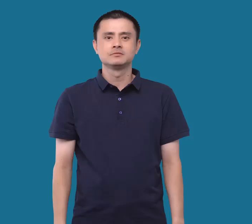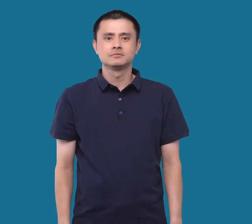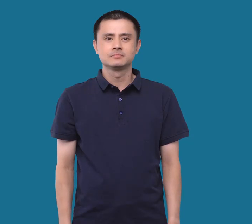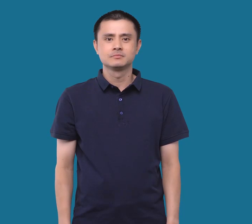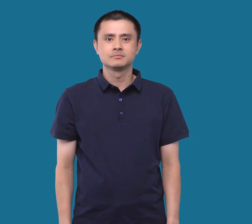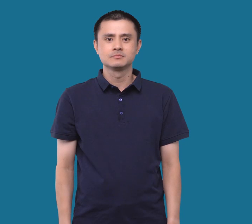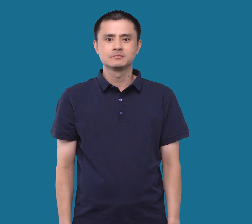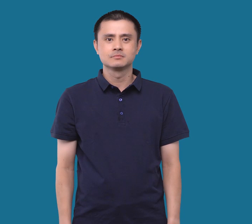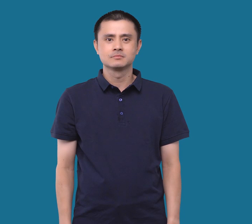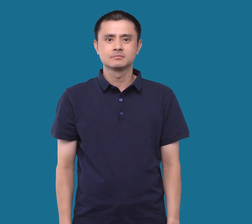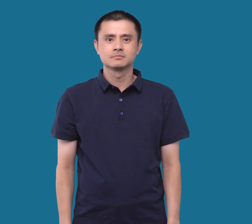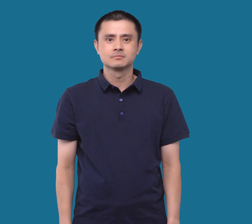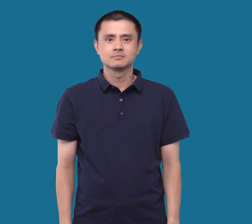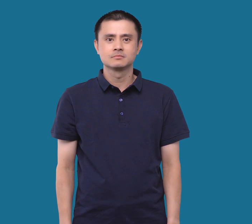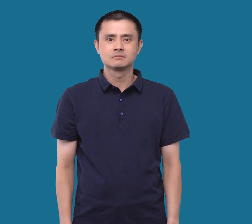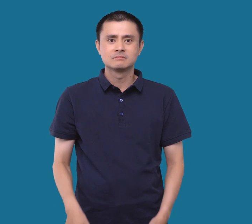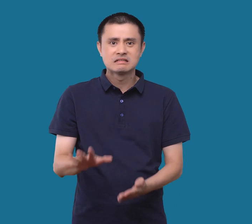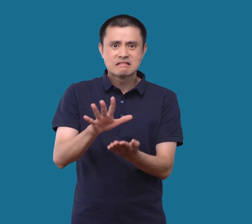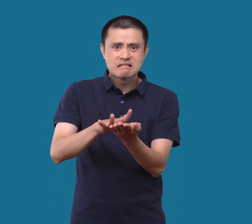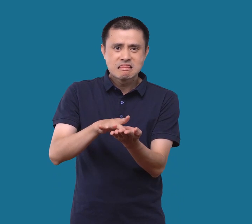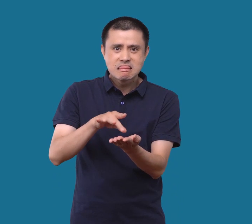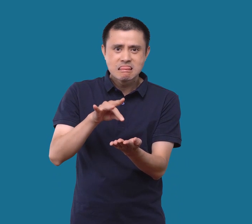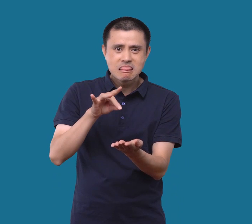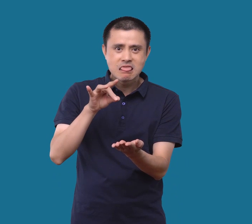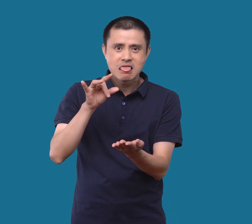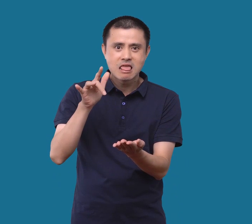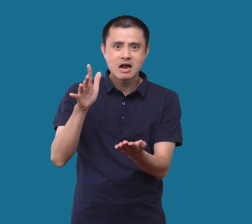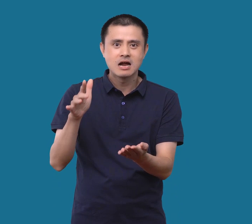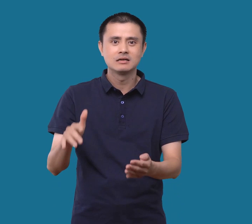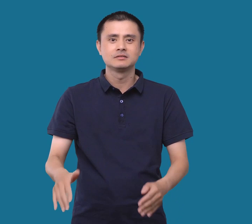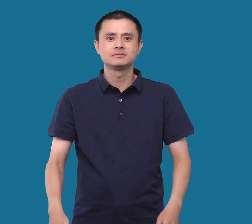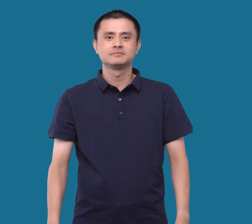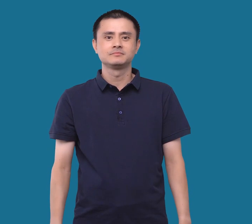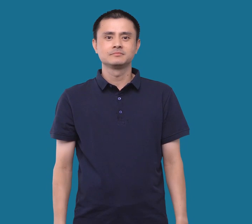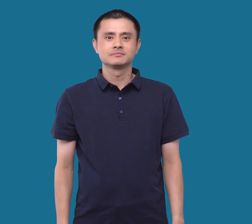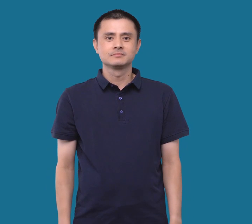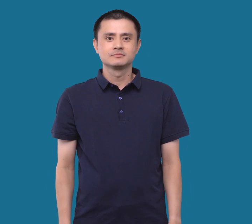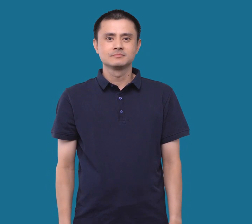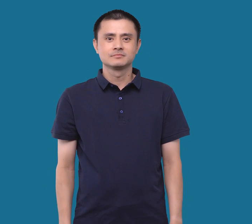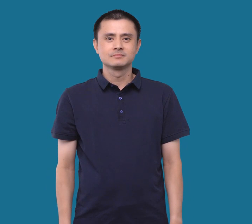bùn